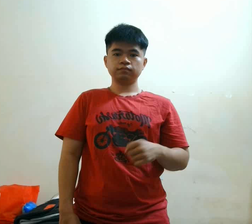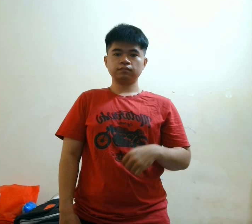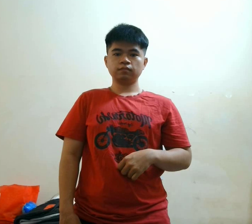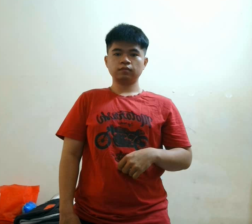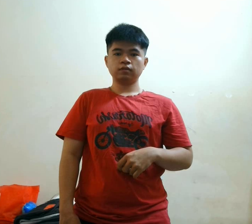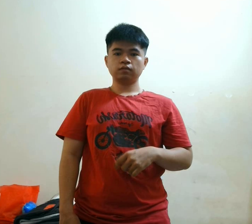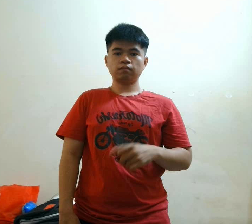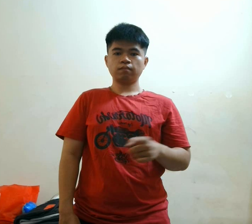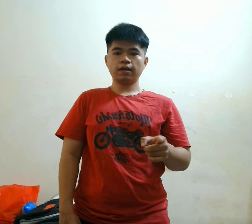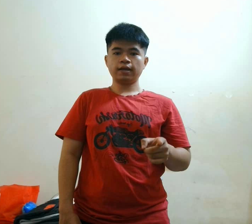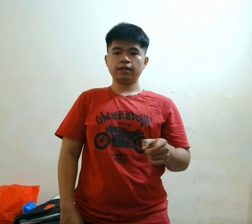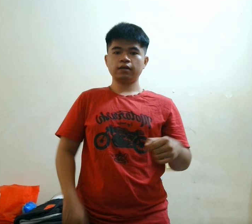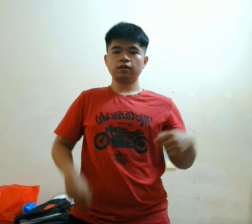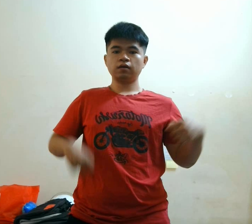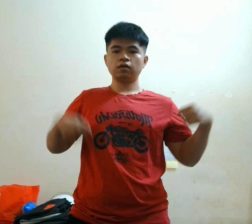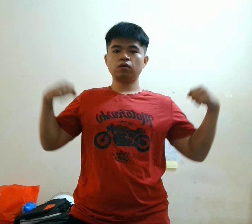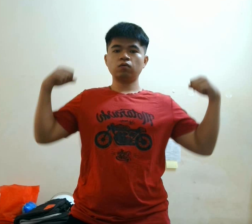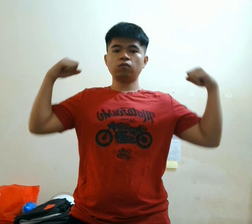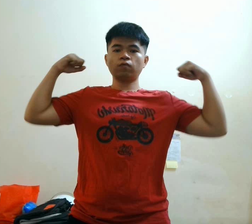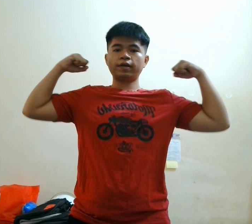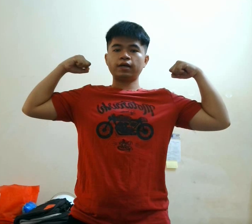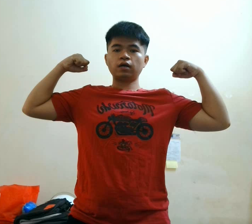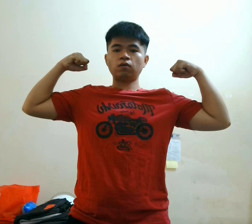ban khoe khong